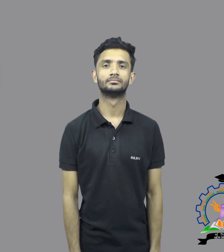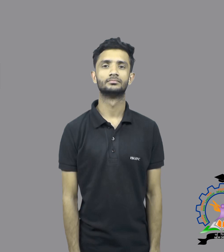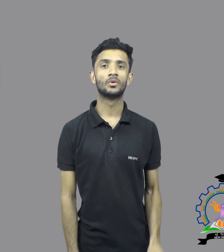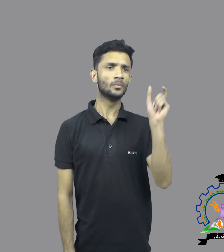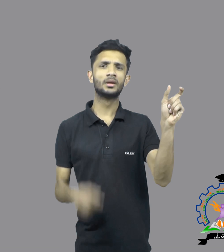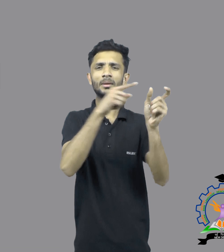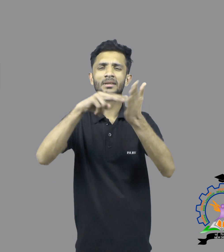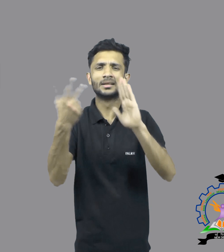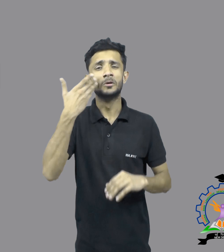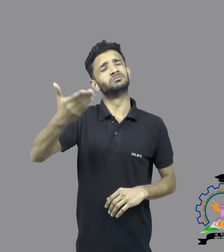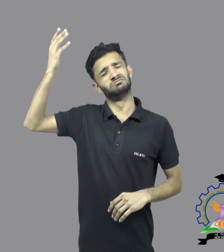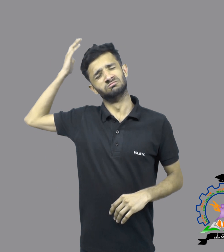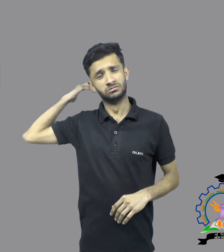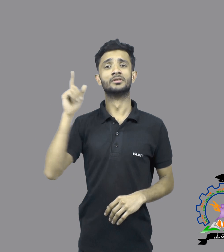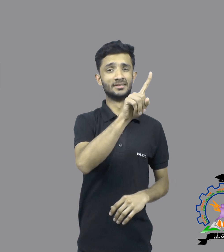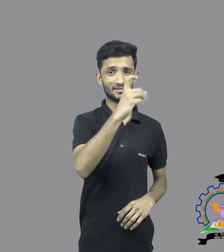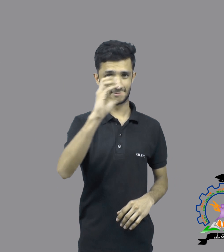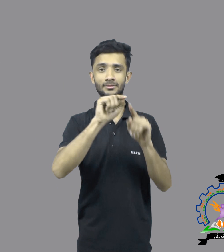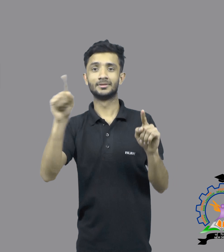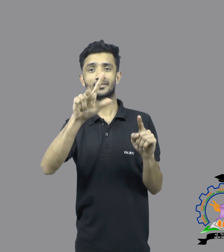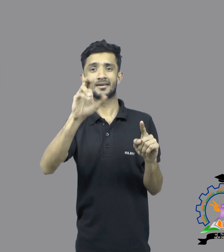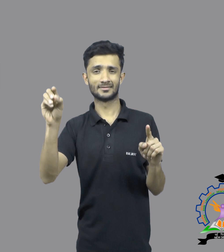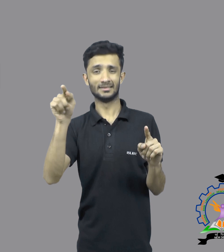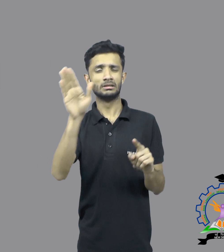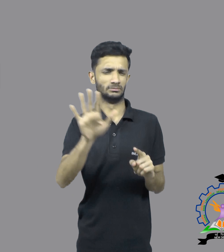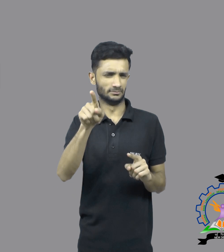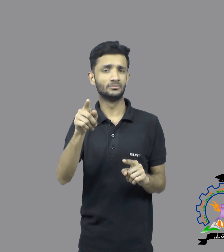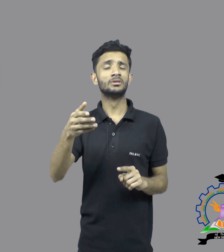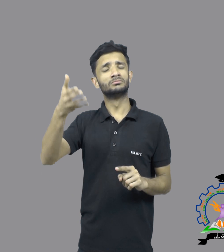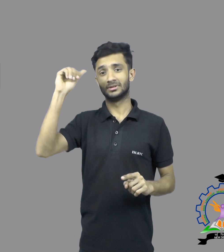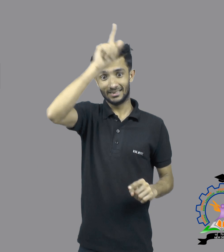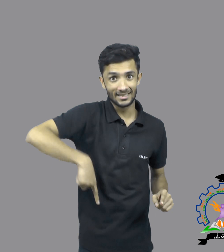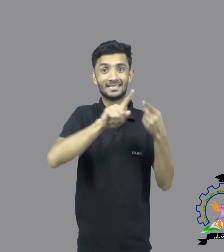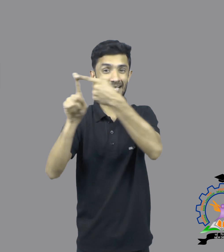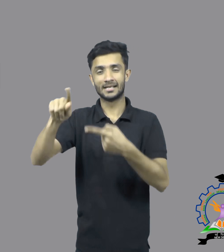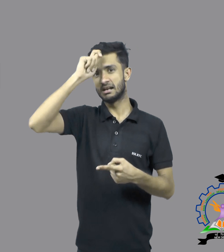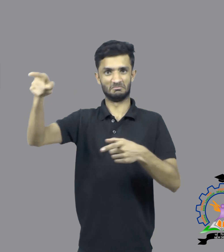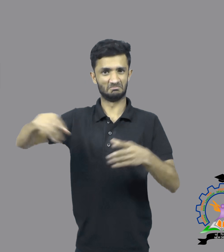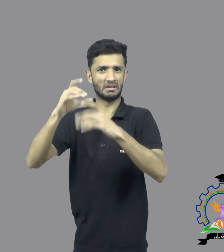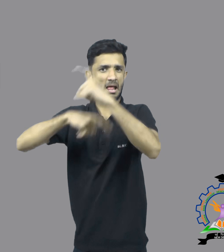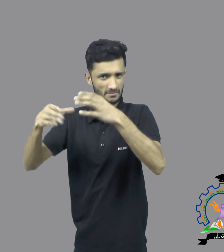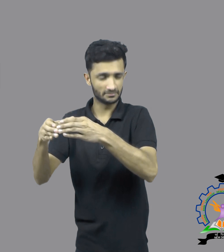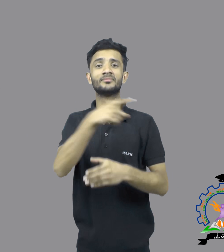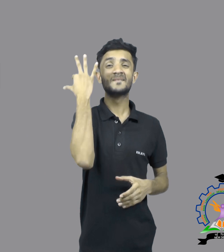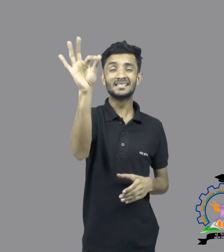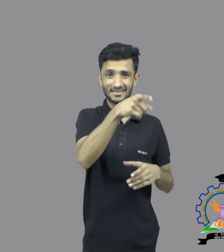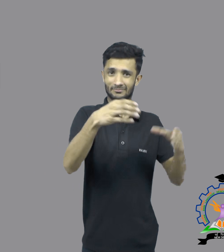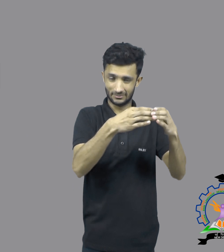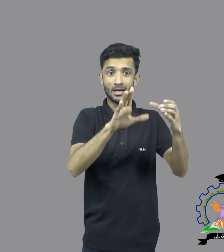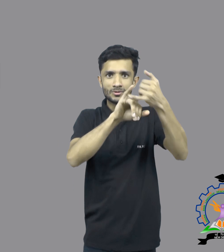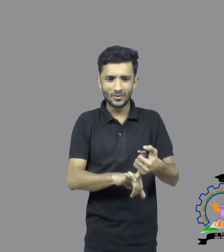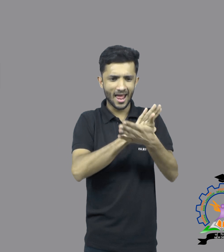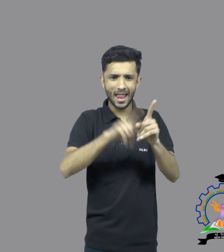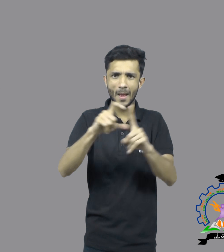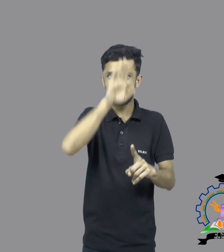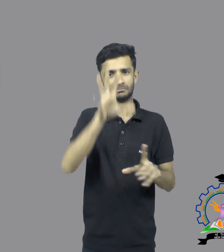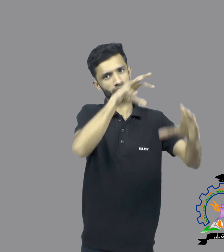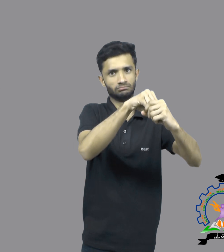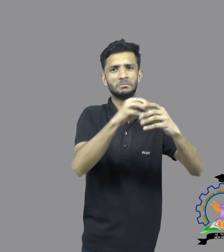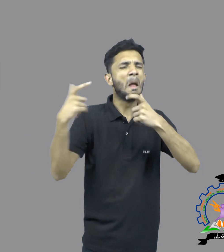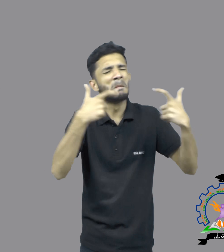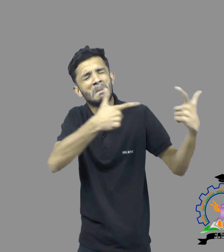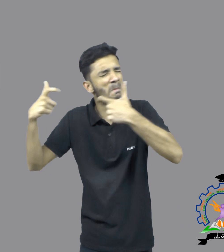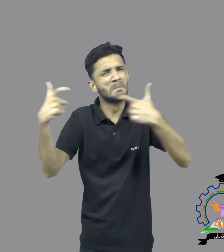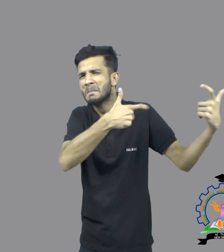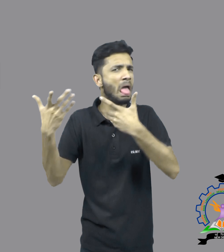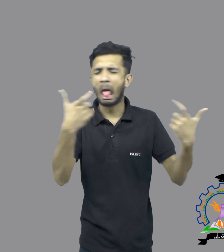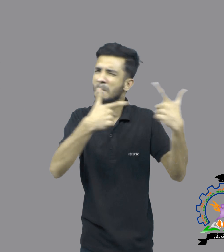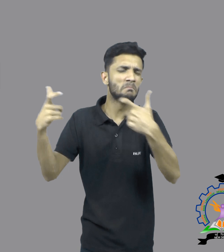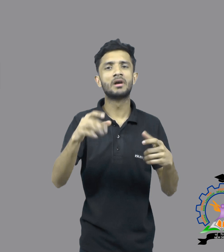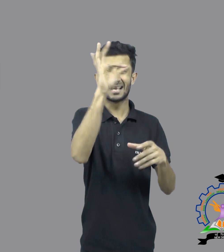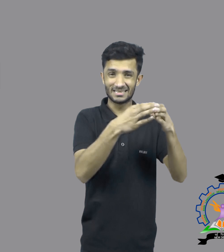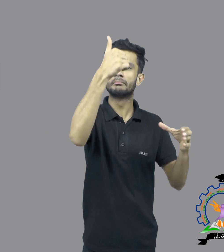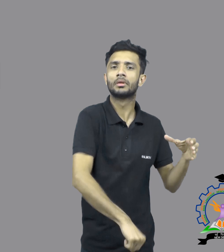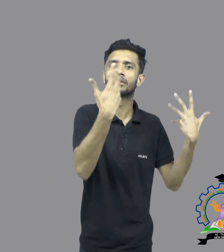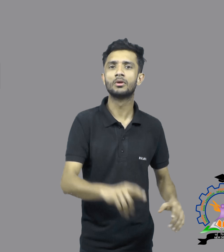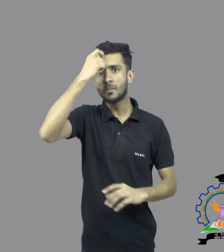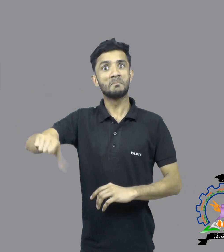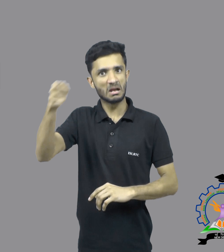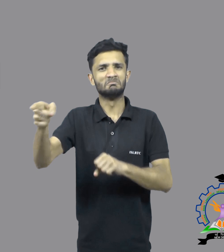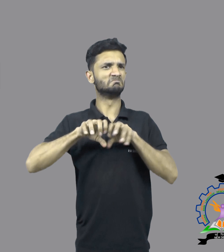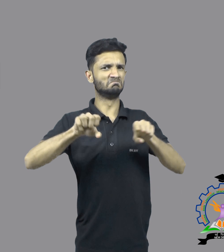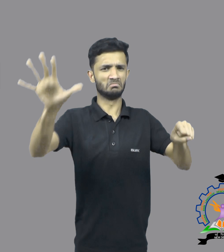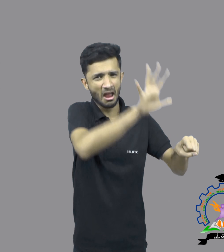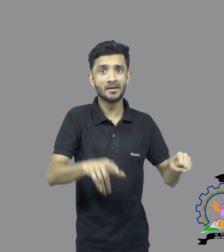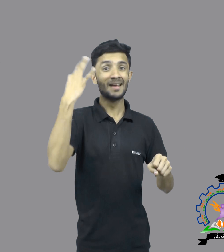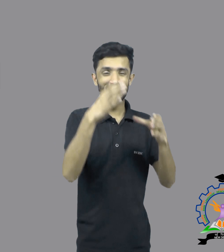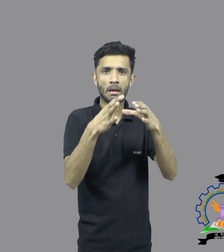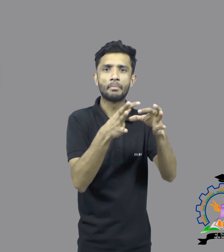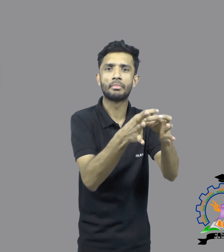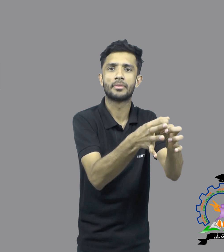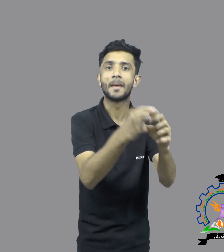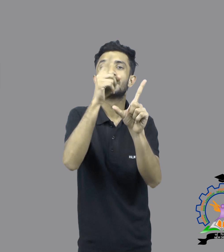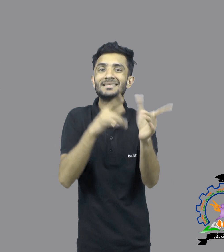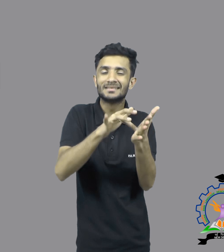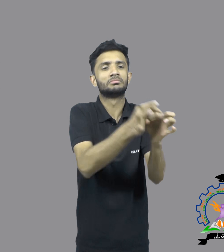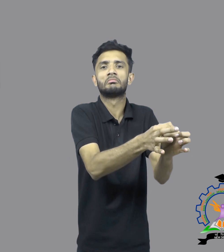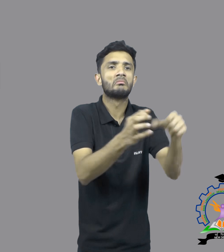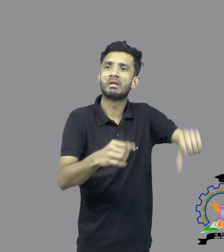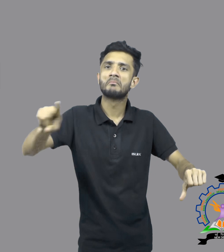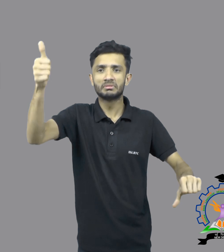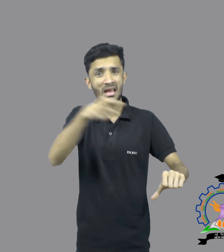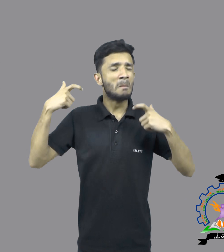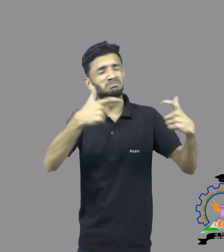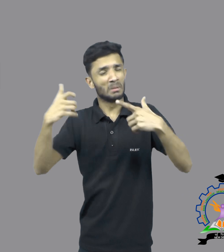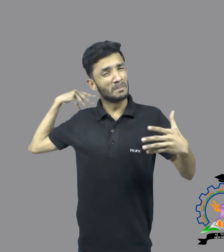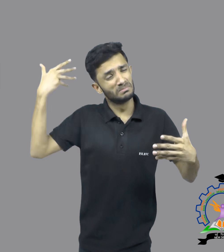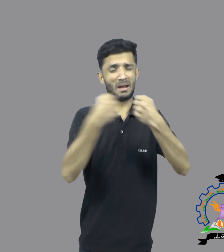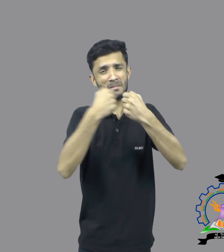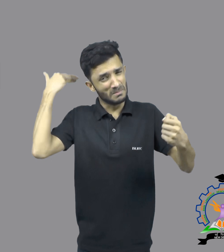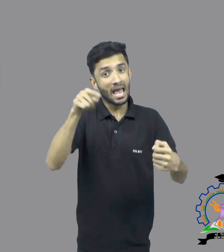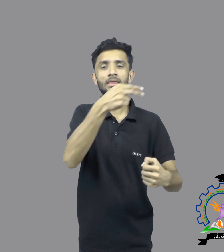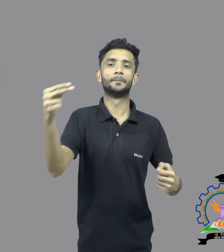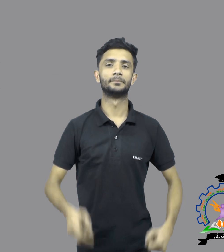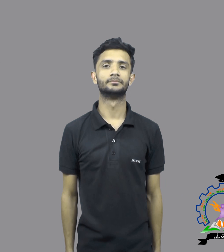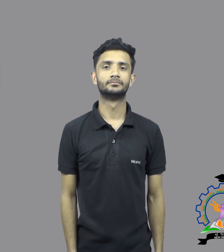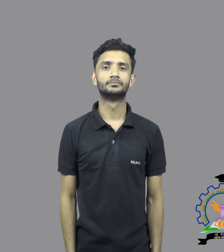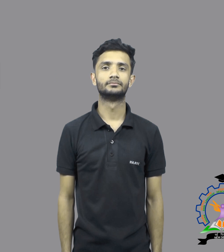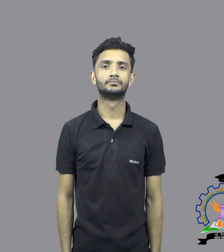Carnetic Wars